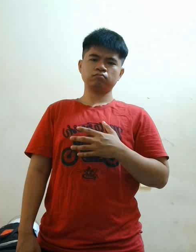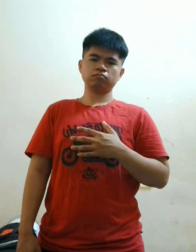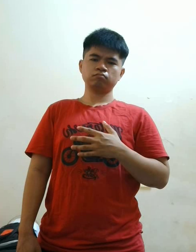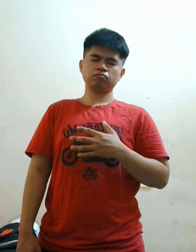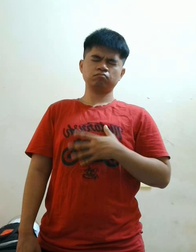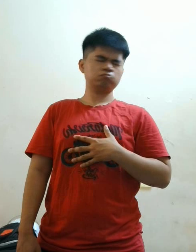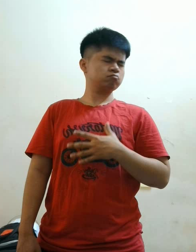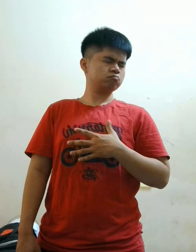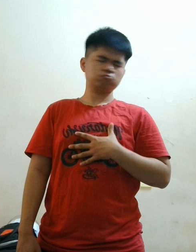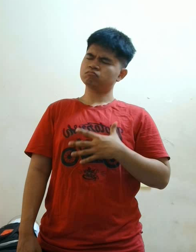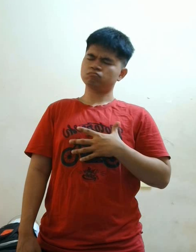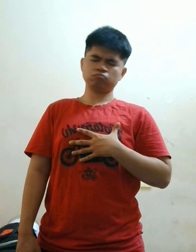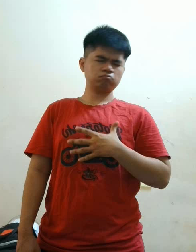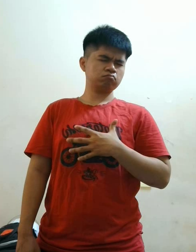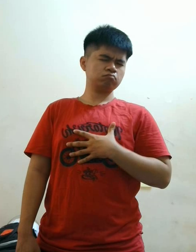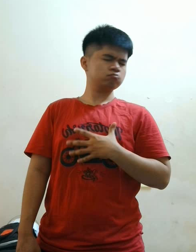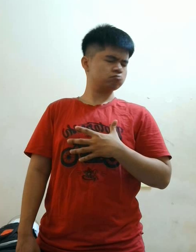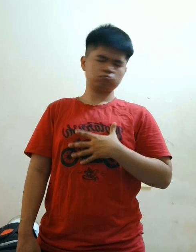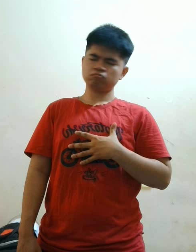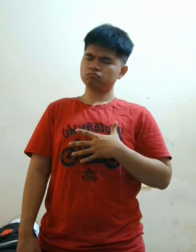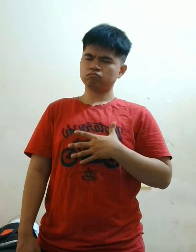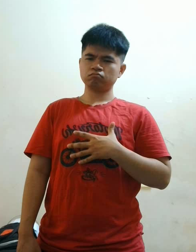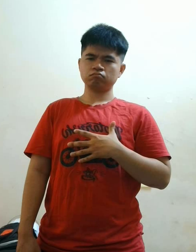khong thich